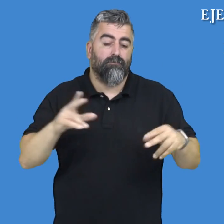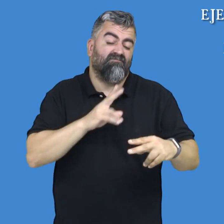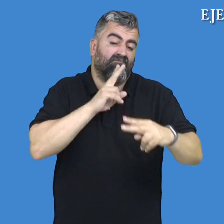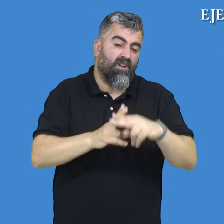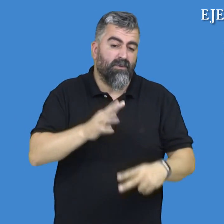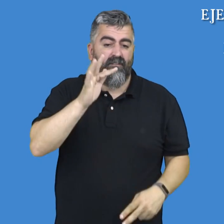nombre